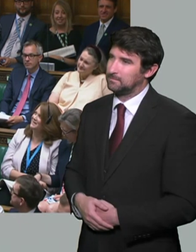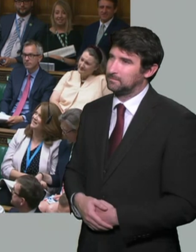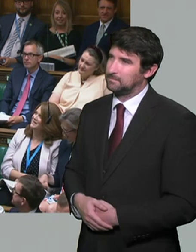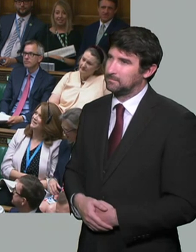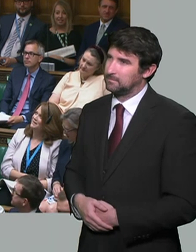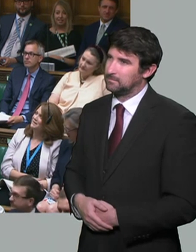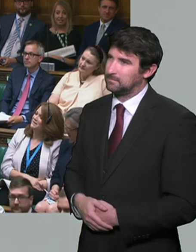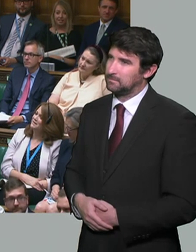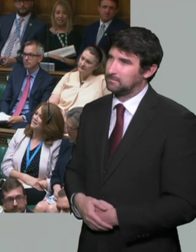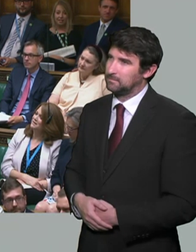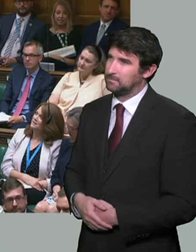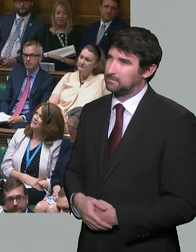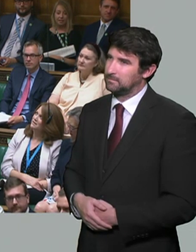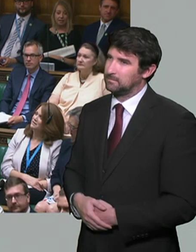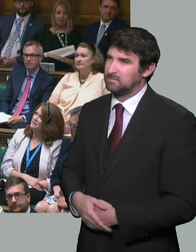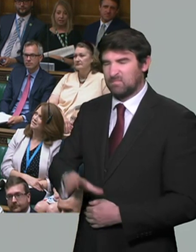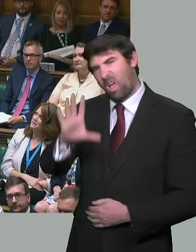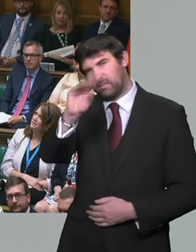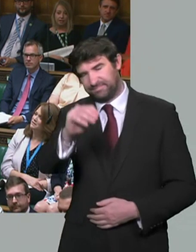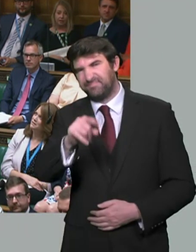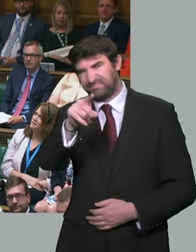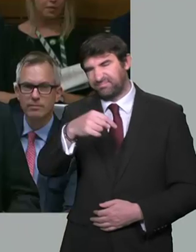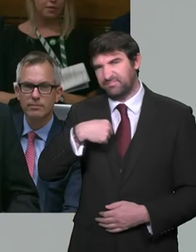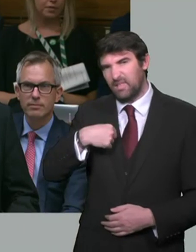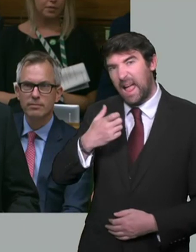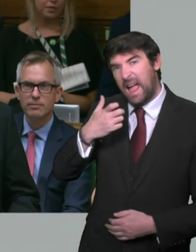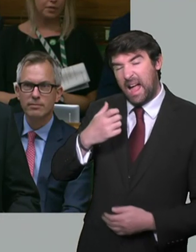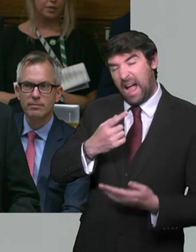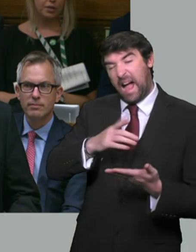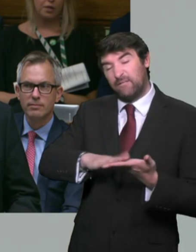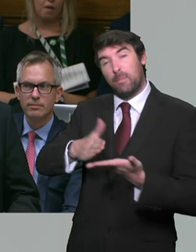We have thousands of illegal immigrants arriving on our shores every single month.